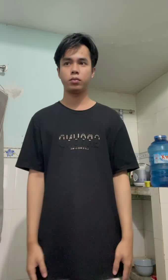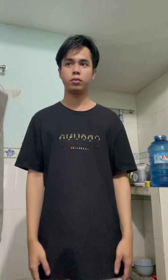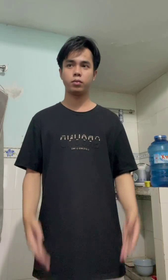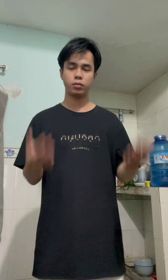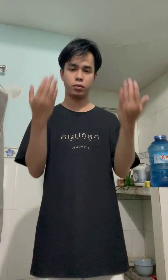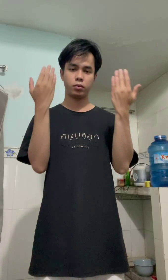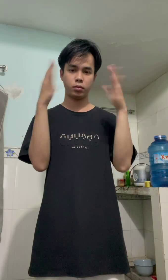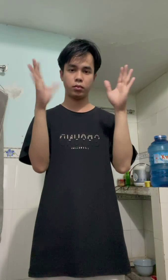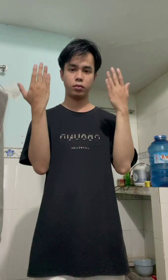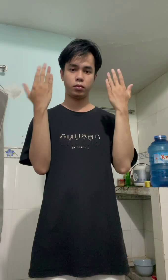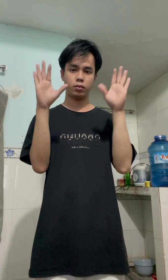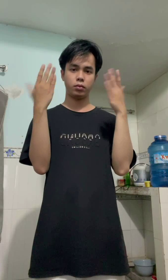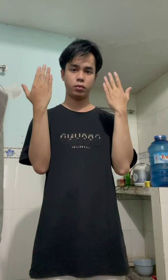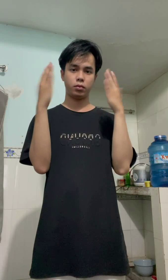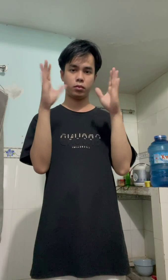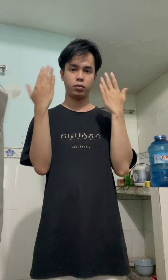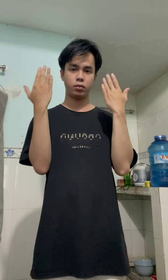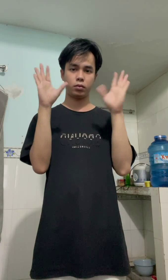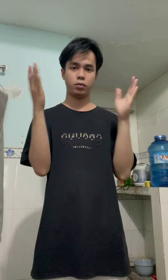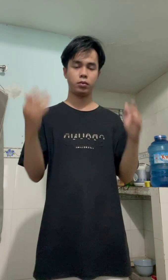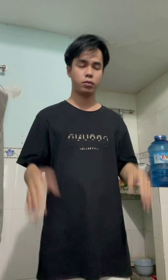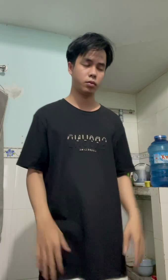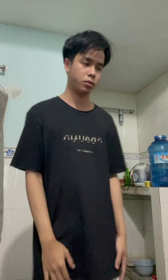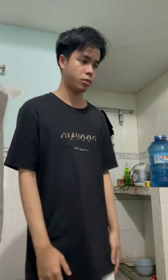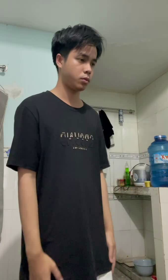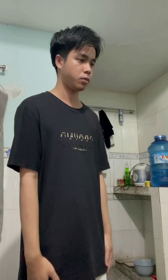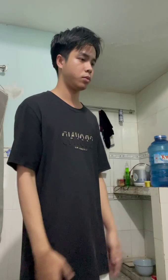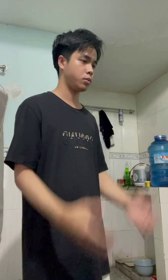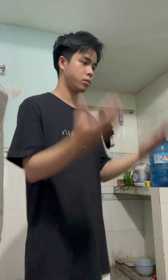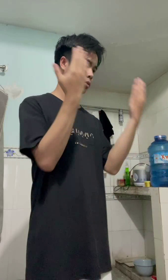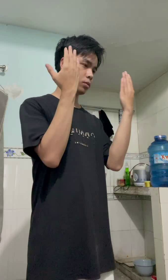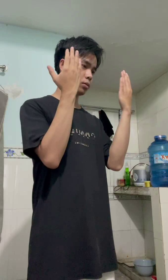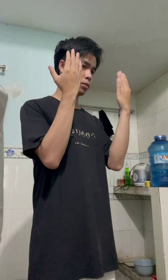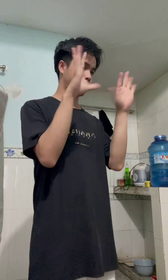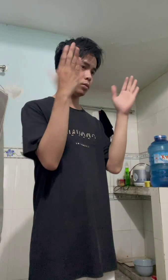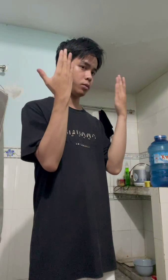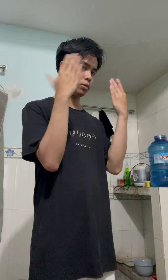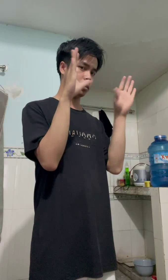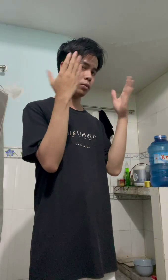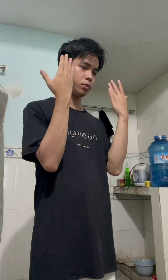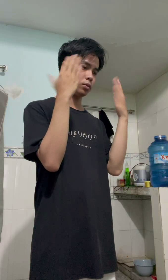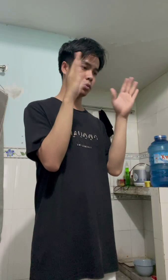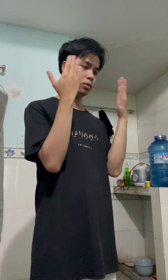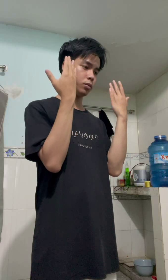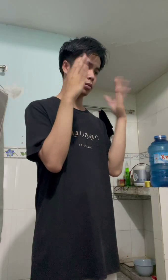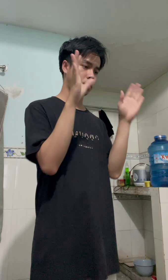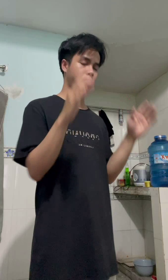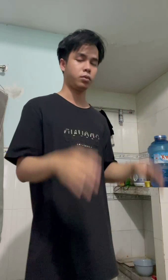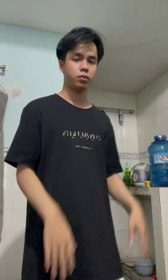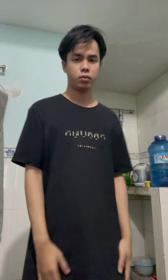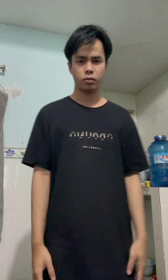vo tay